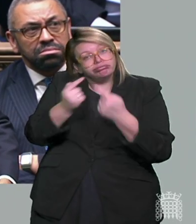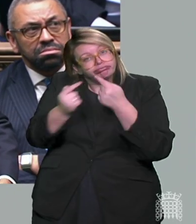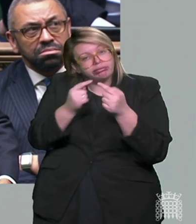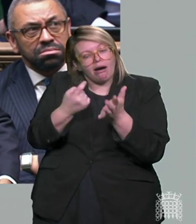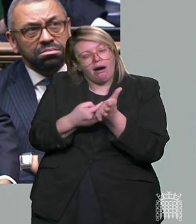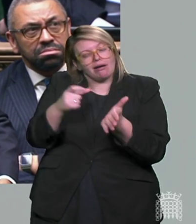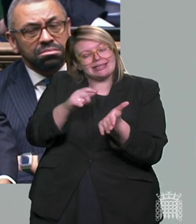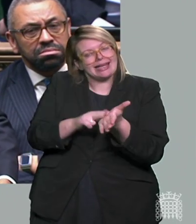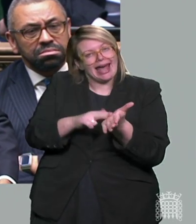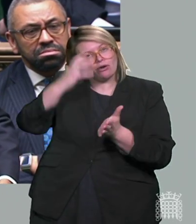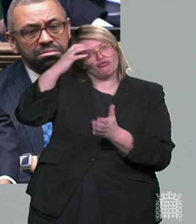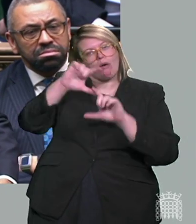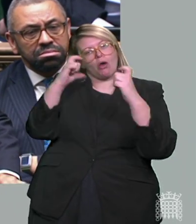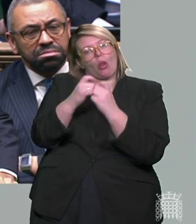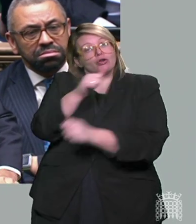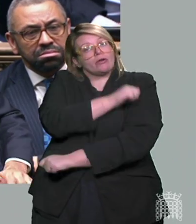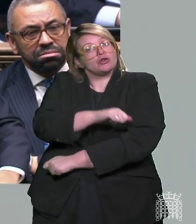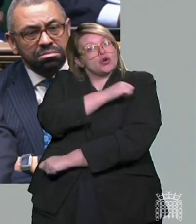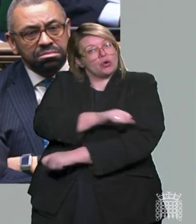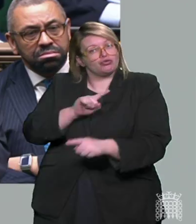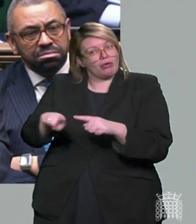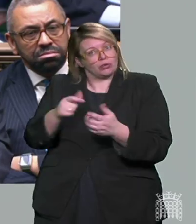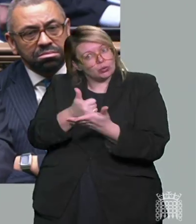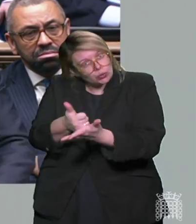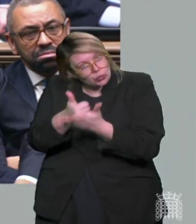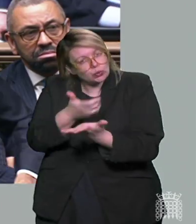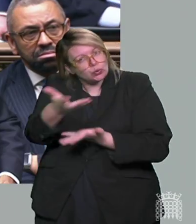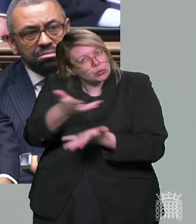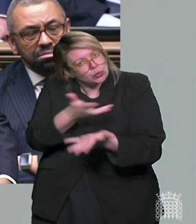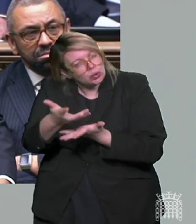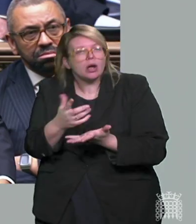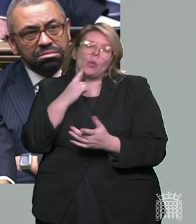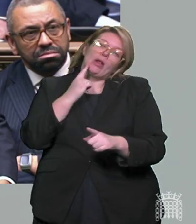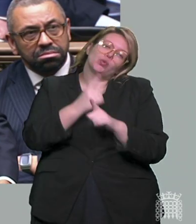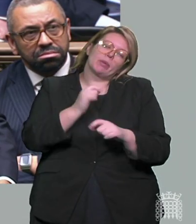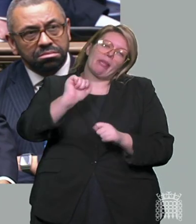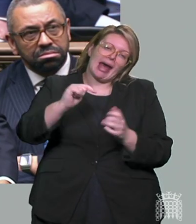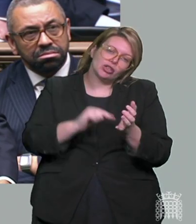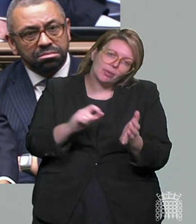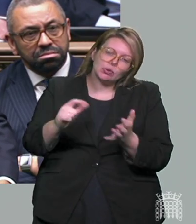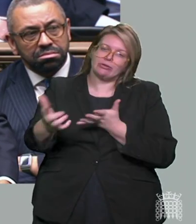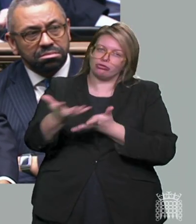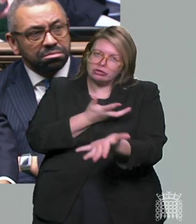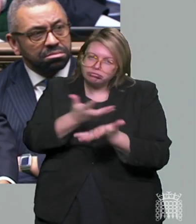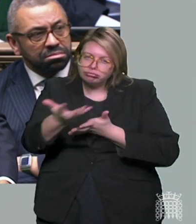As I have always said, we are keen to discuss the terms and conditions, and I am glad that those conversations are now happening.